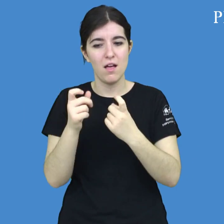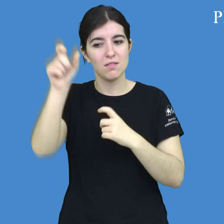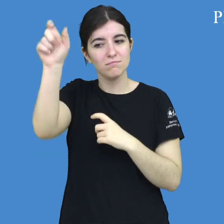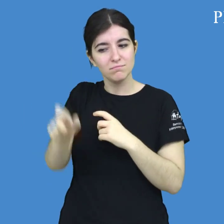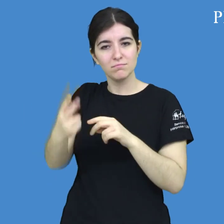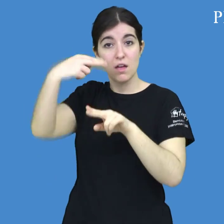persona